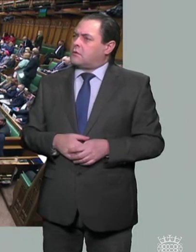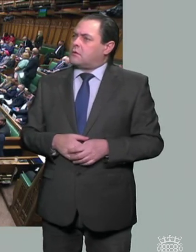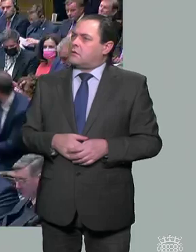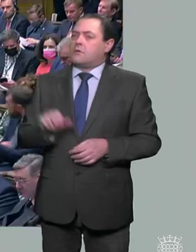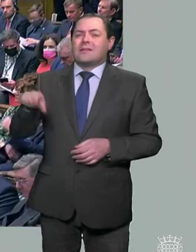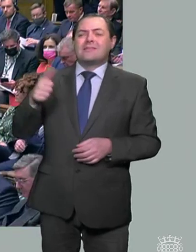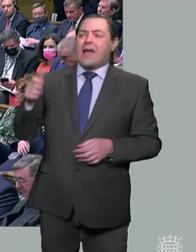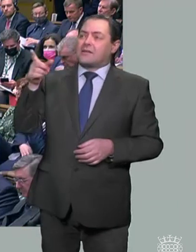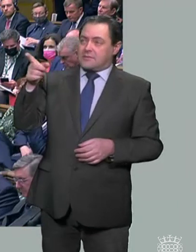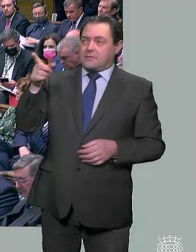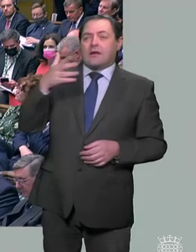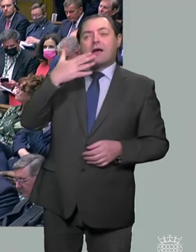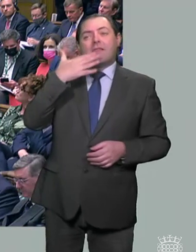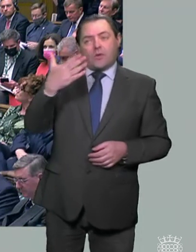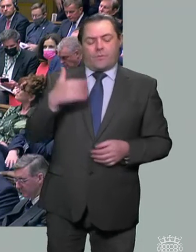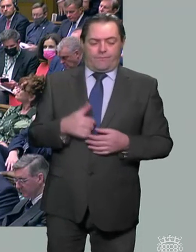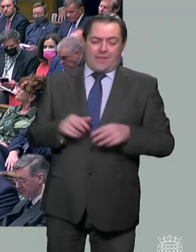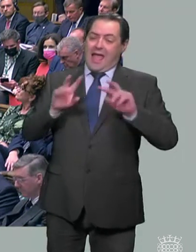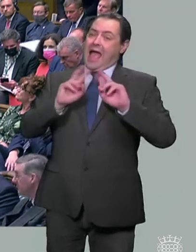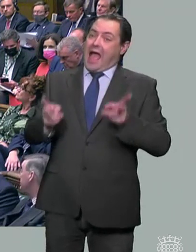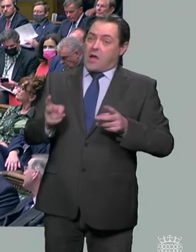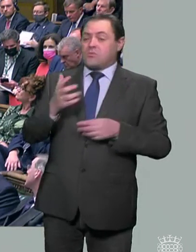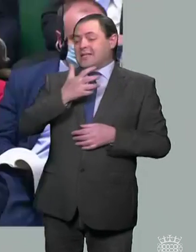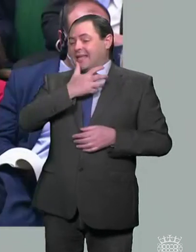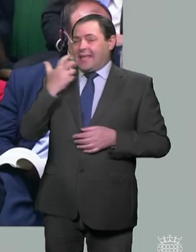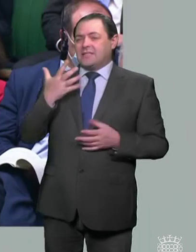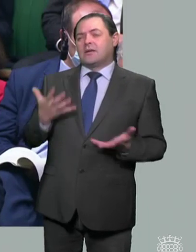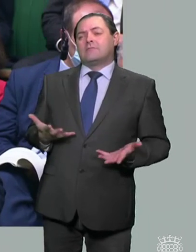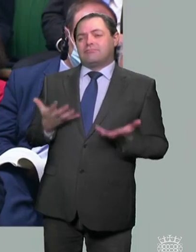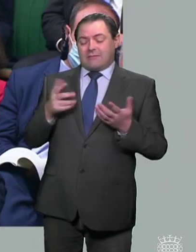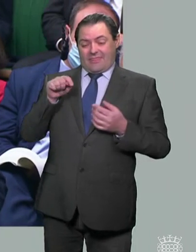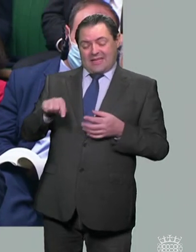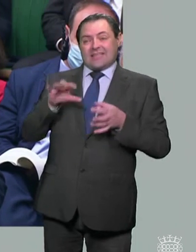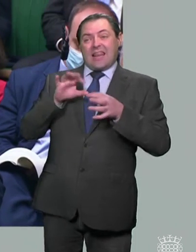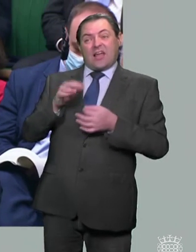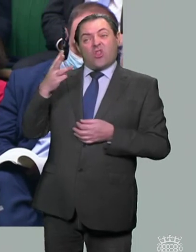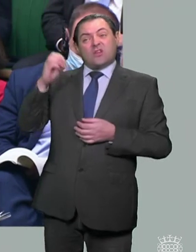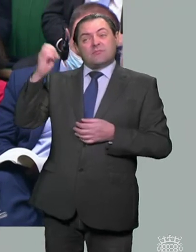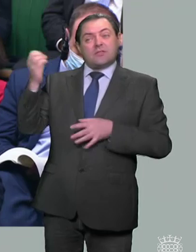Domestic heating accounts for 30% of UK carbon emissions.